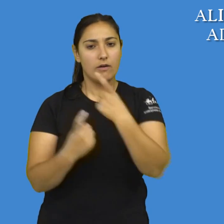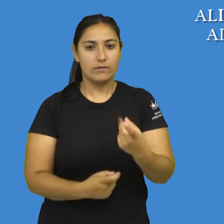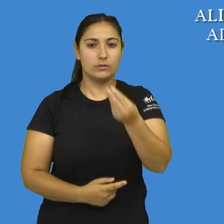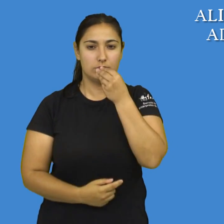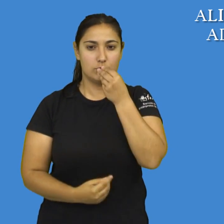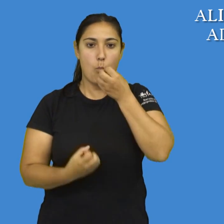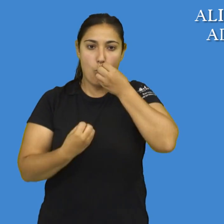comer